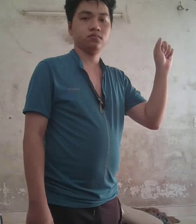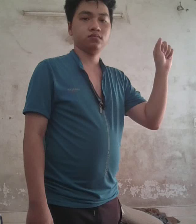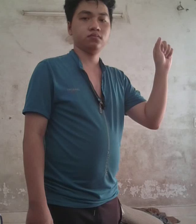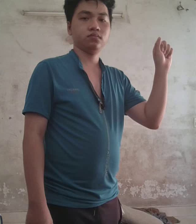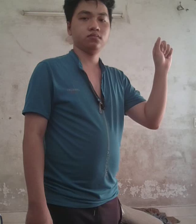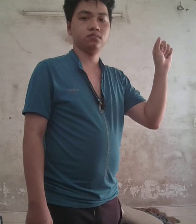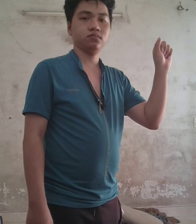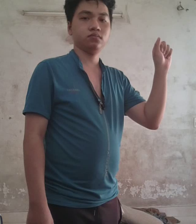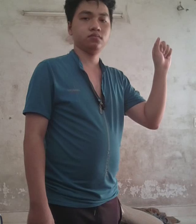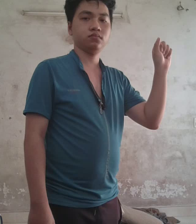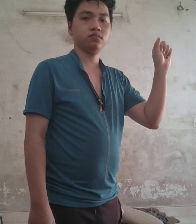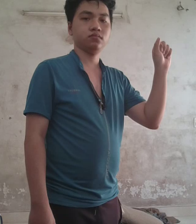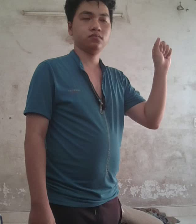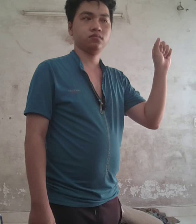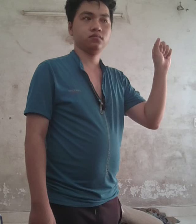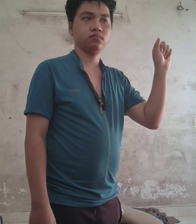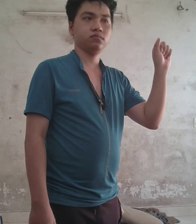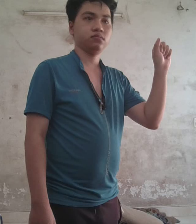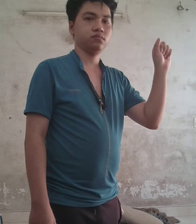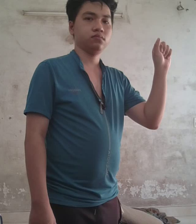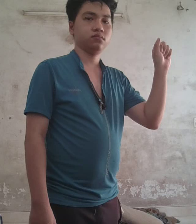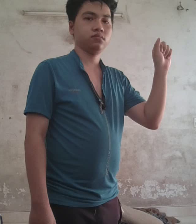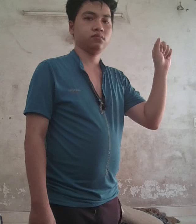a